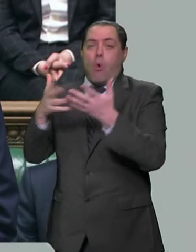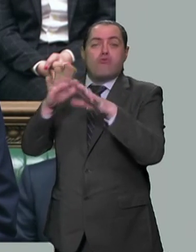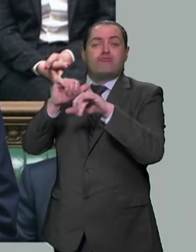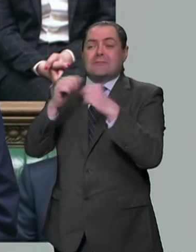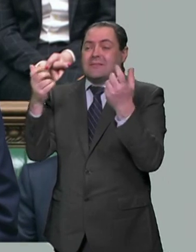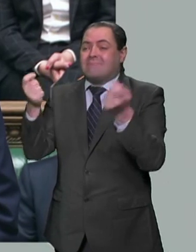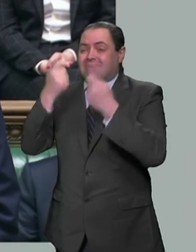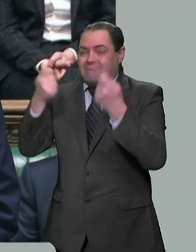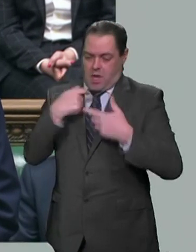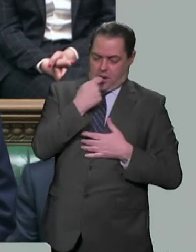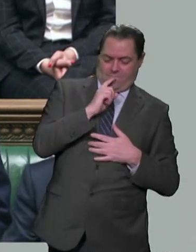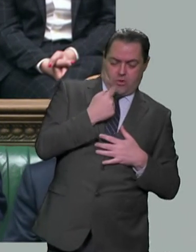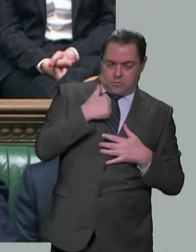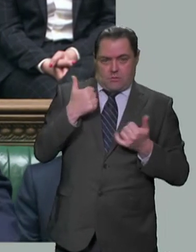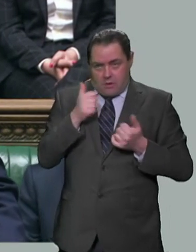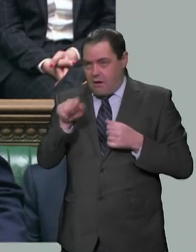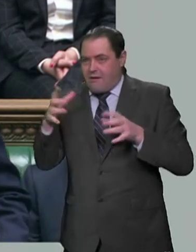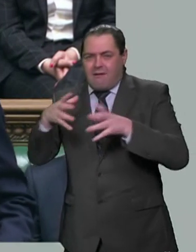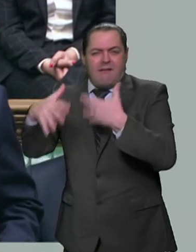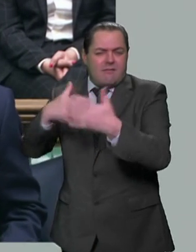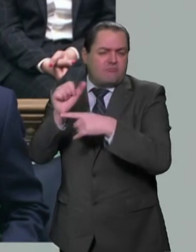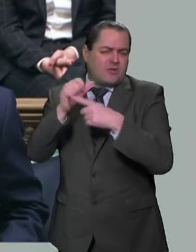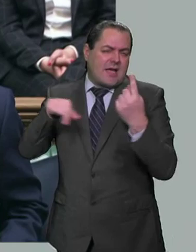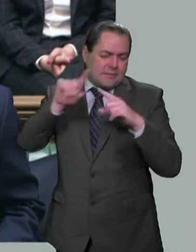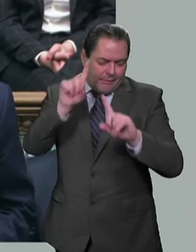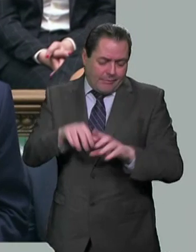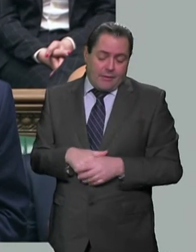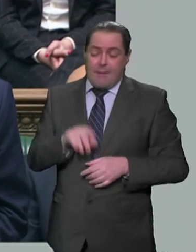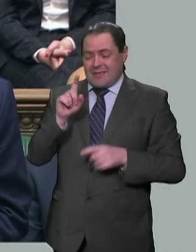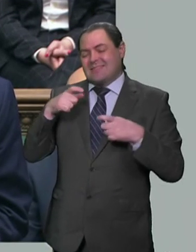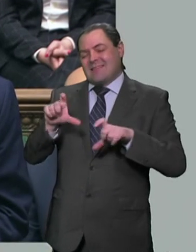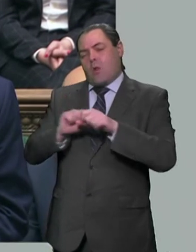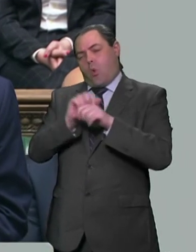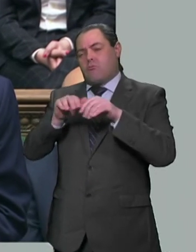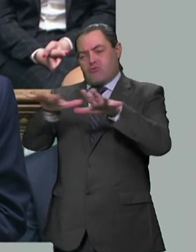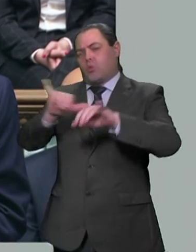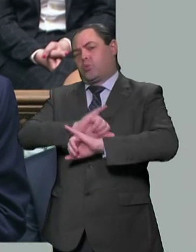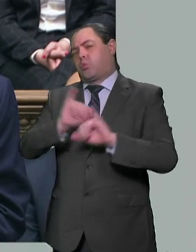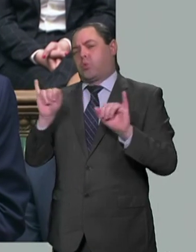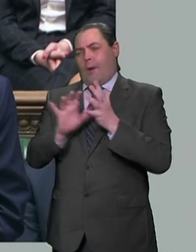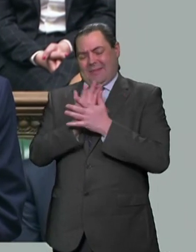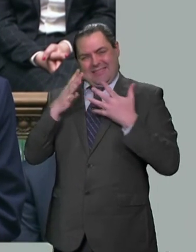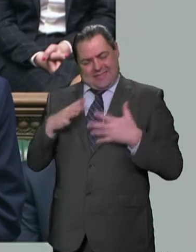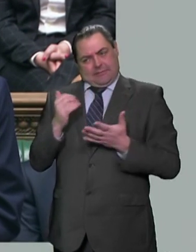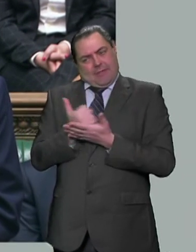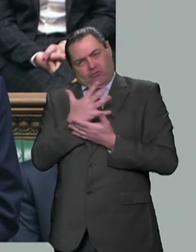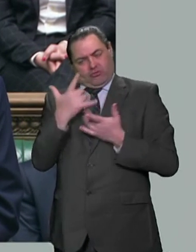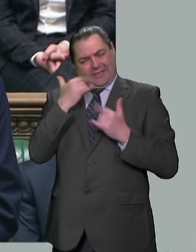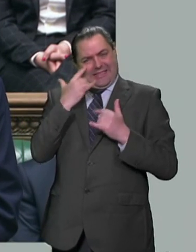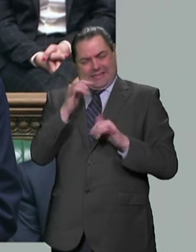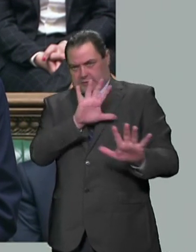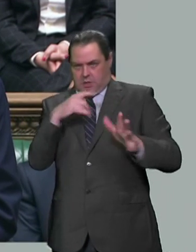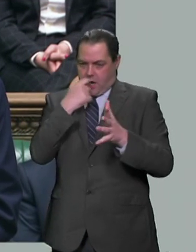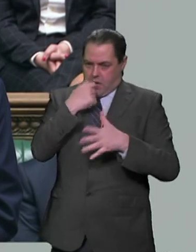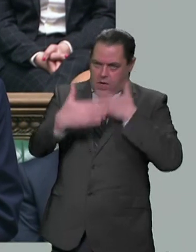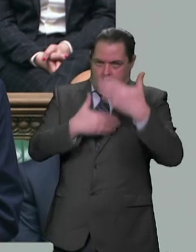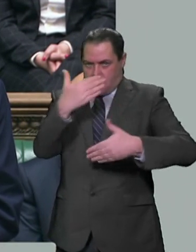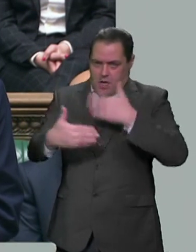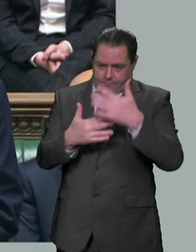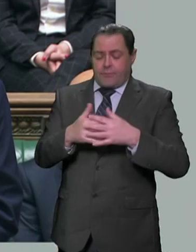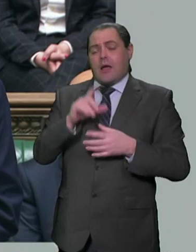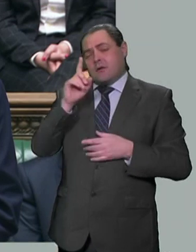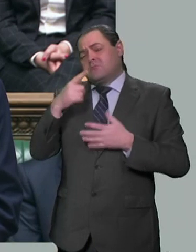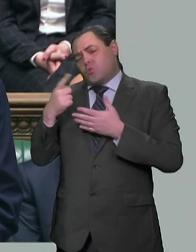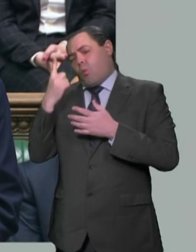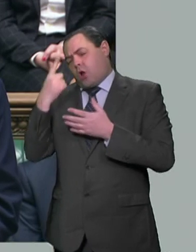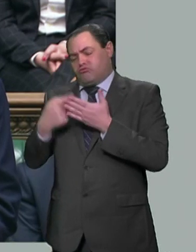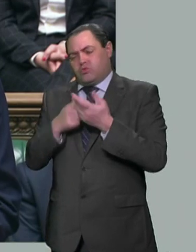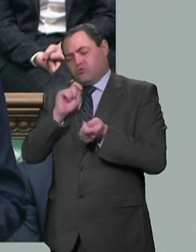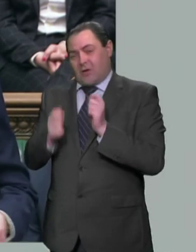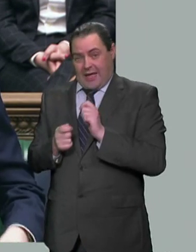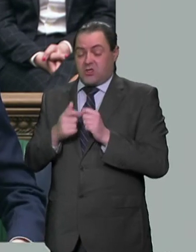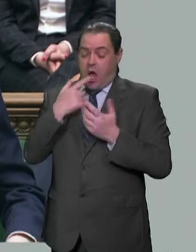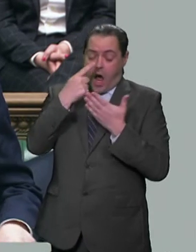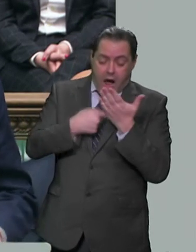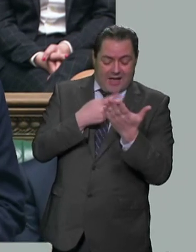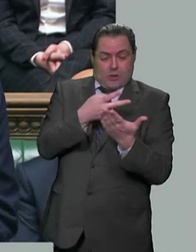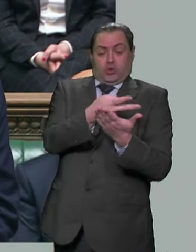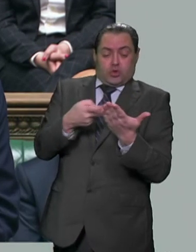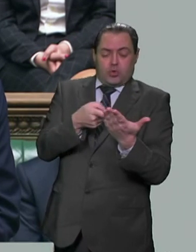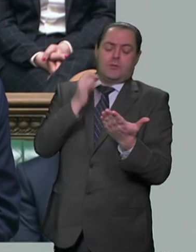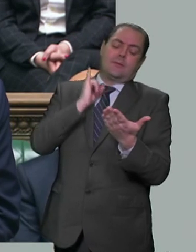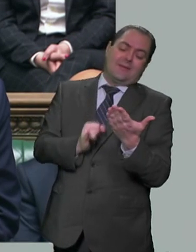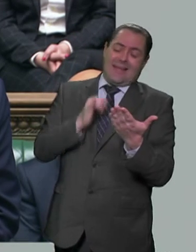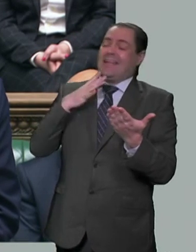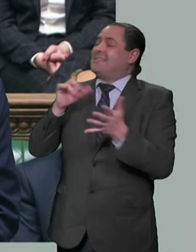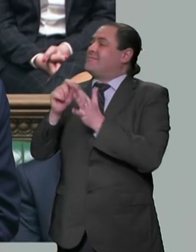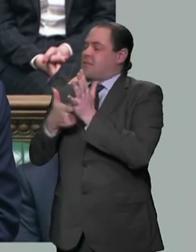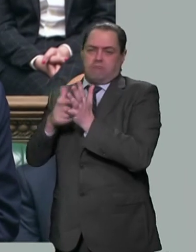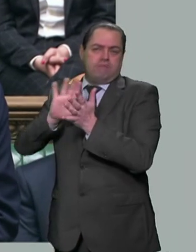Thanks to the sheer size of the omicron wave, we still need to take steps to ensure that our testing capacity reaches those who need it most, so we will be suspending the need to do a PCR test to confirm the result of a positive lateral flow test.